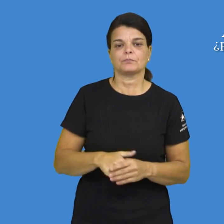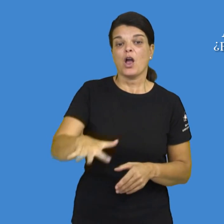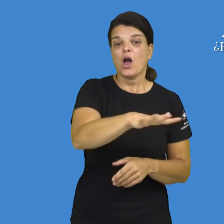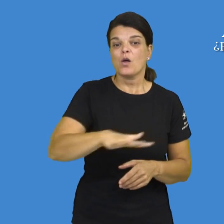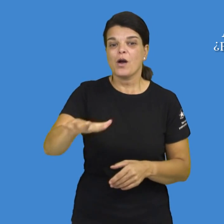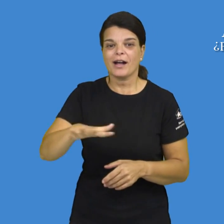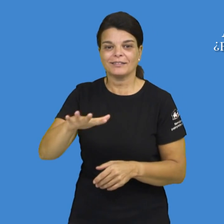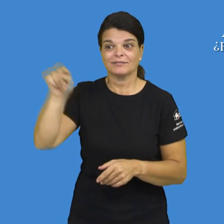dónde